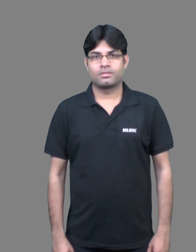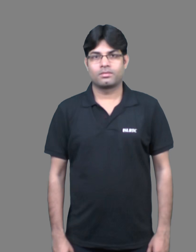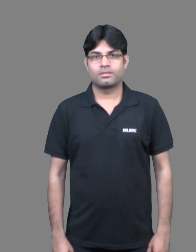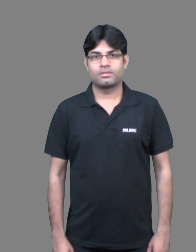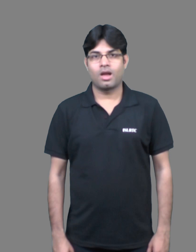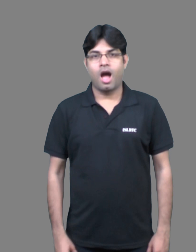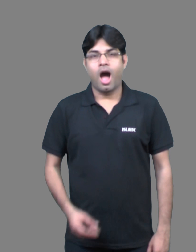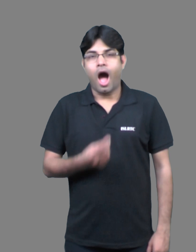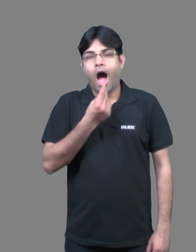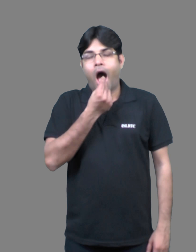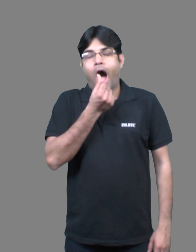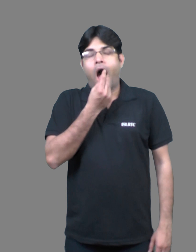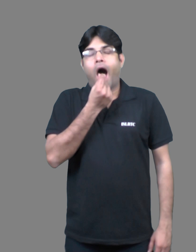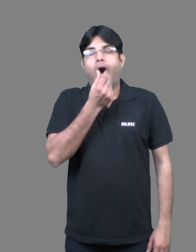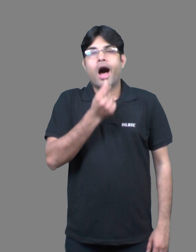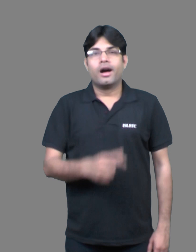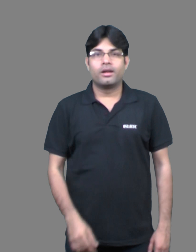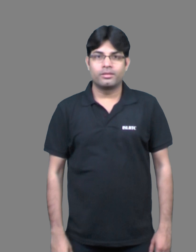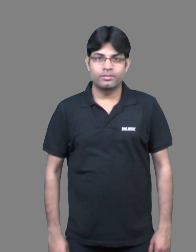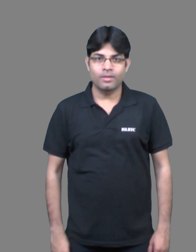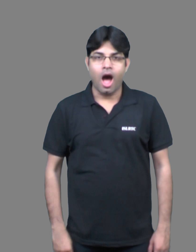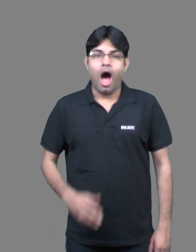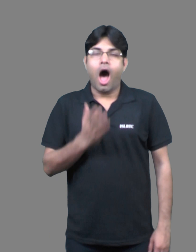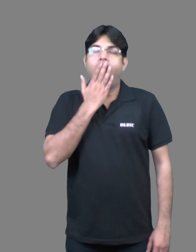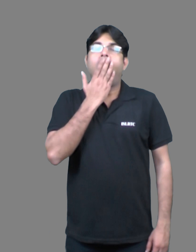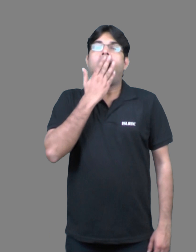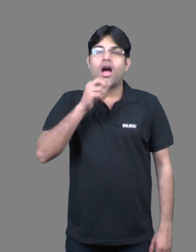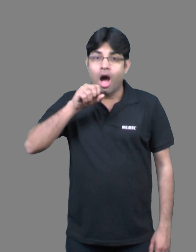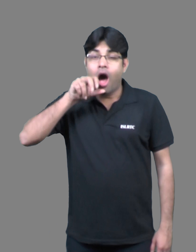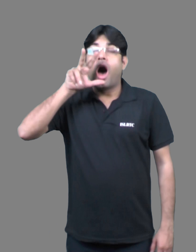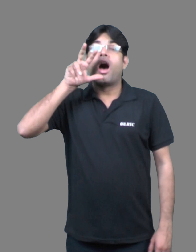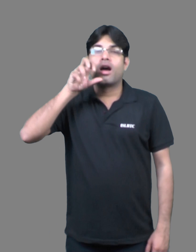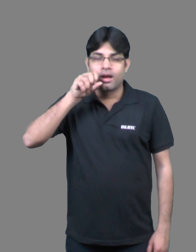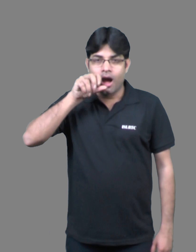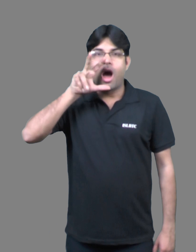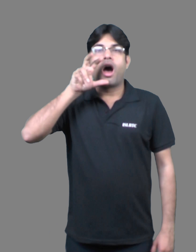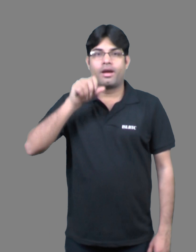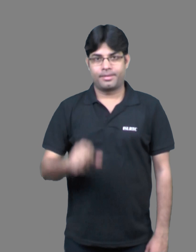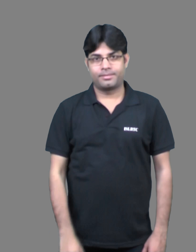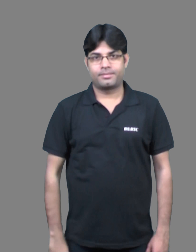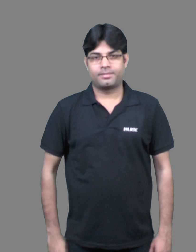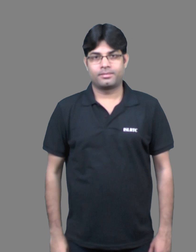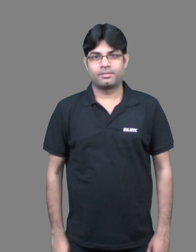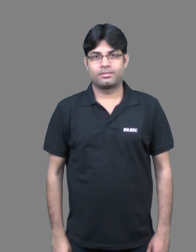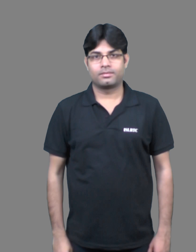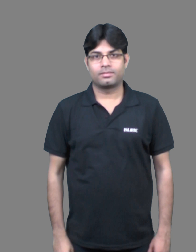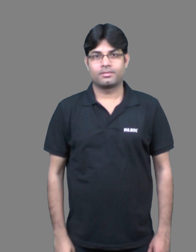Yawn